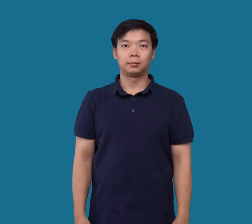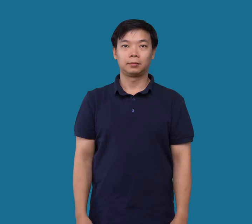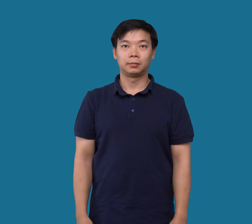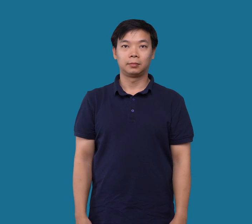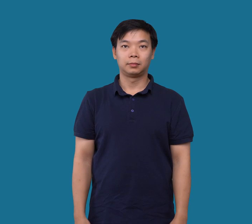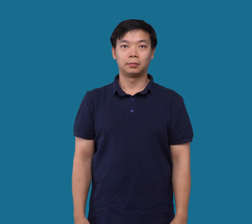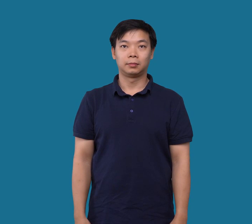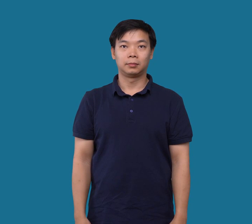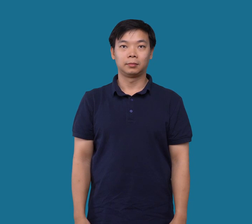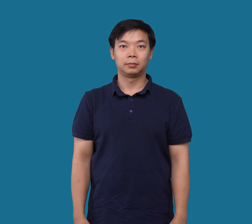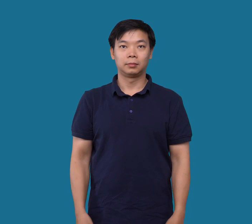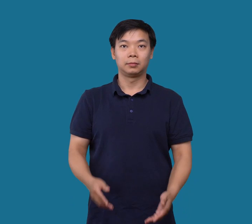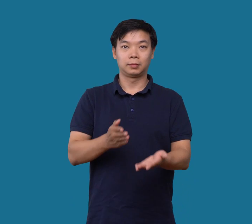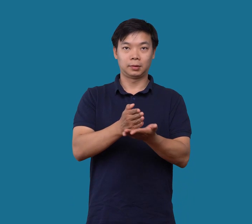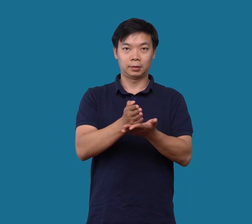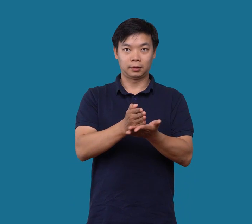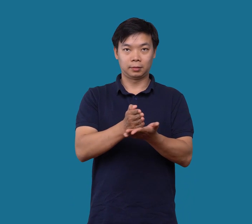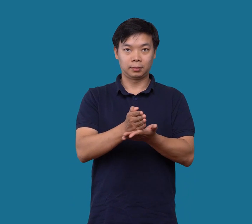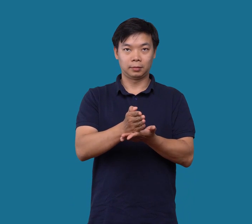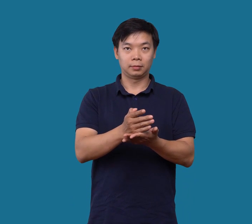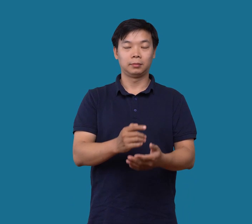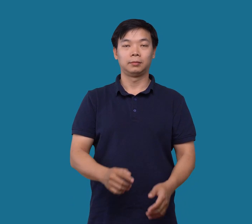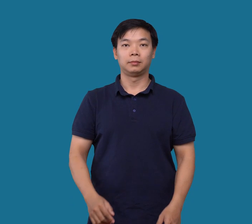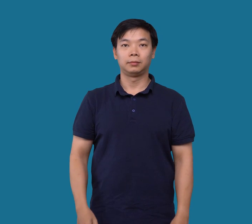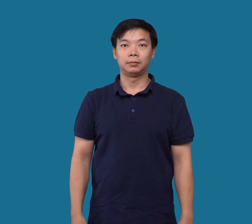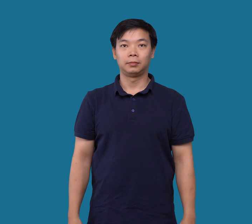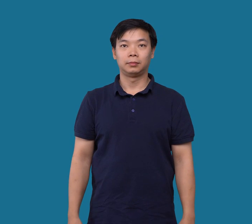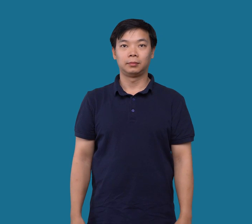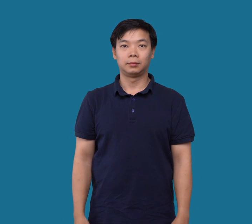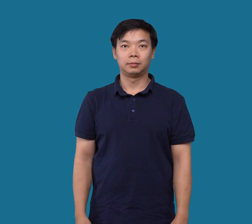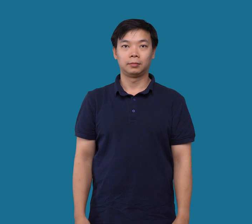giấy